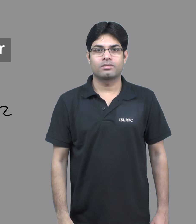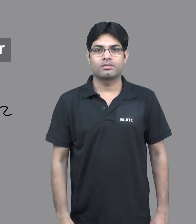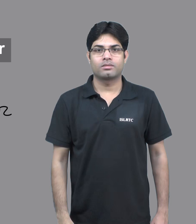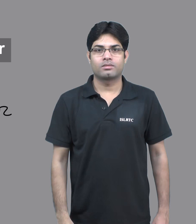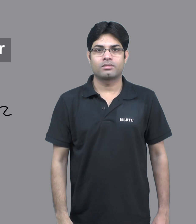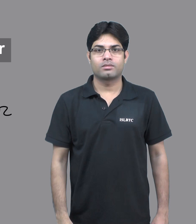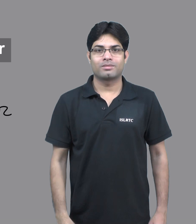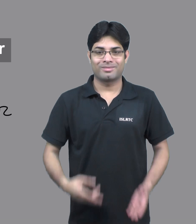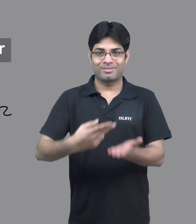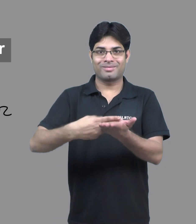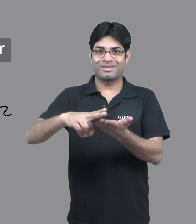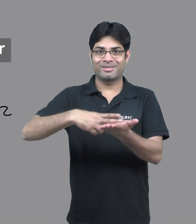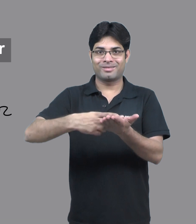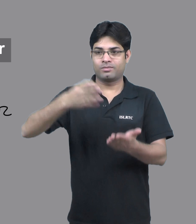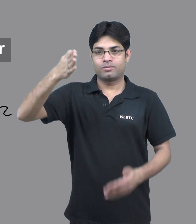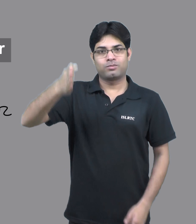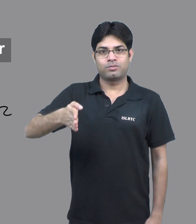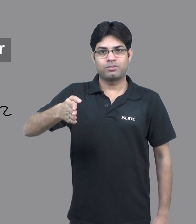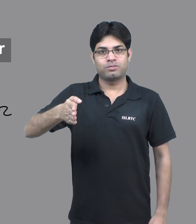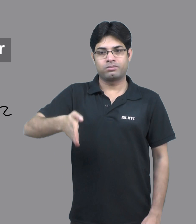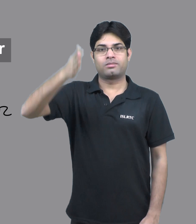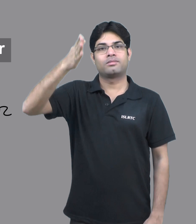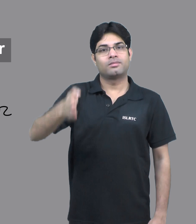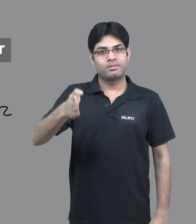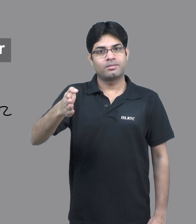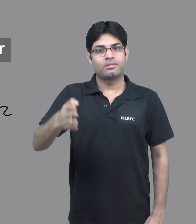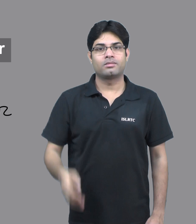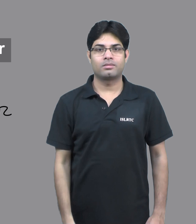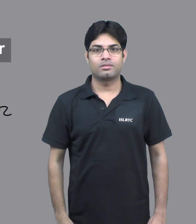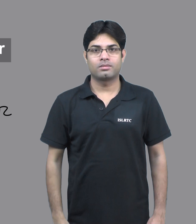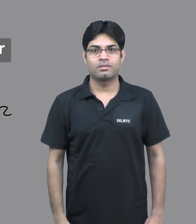Toaster